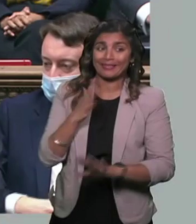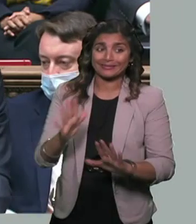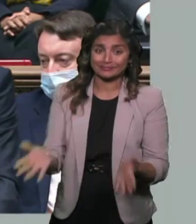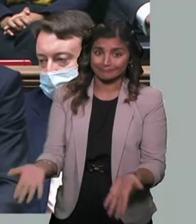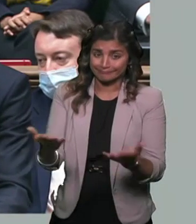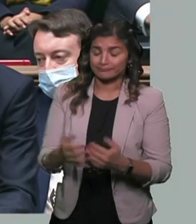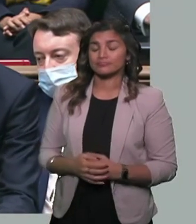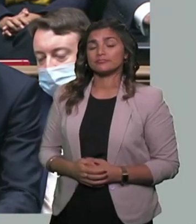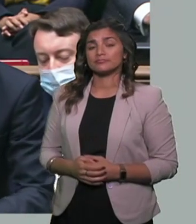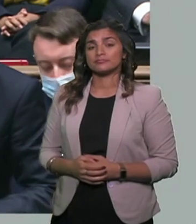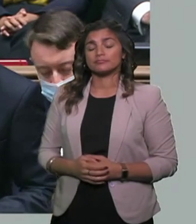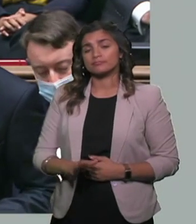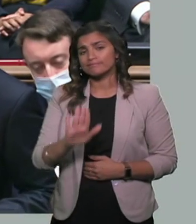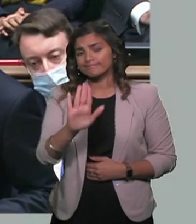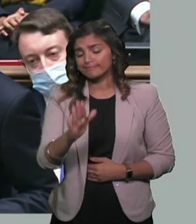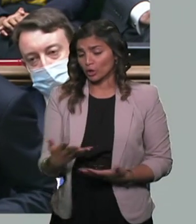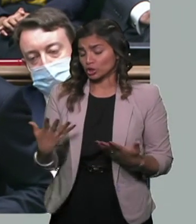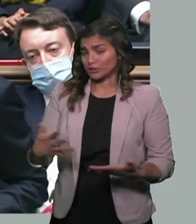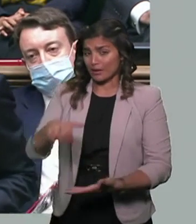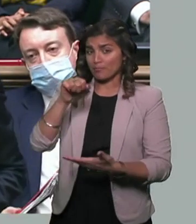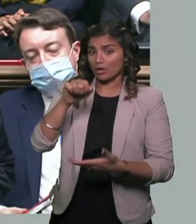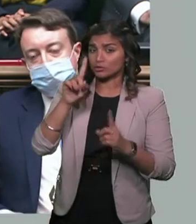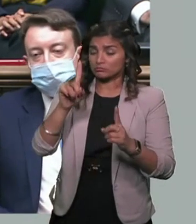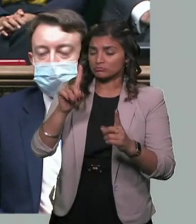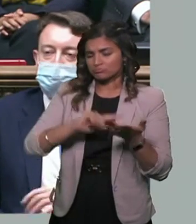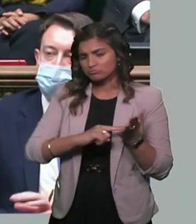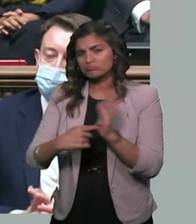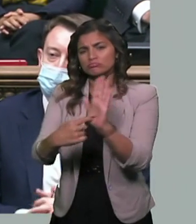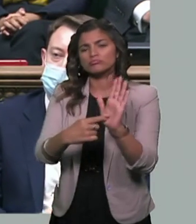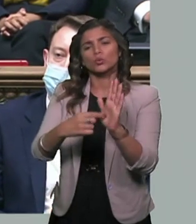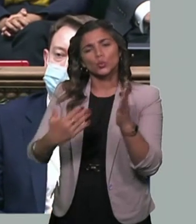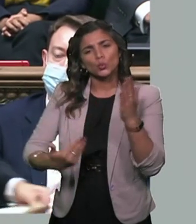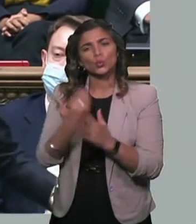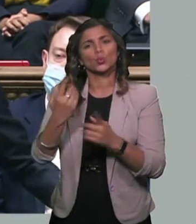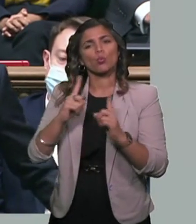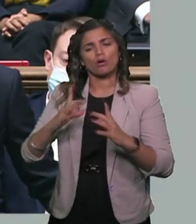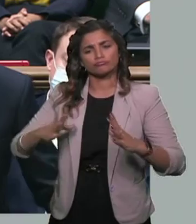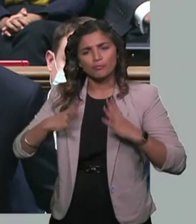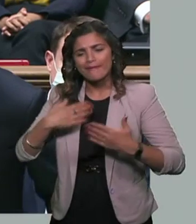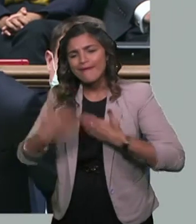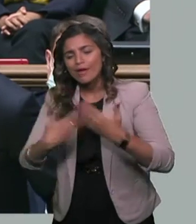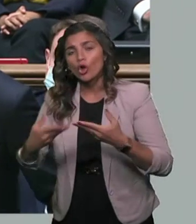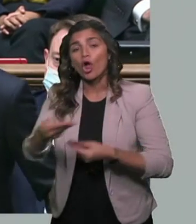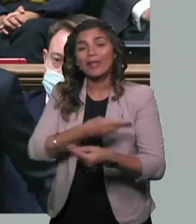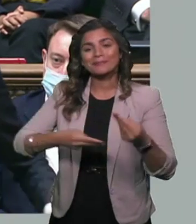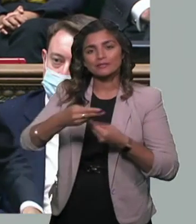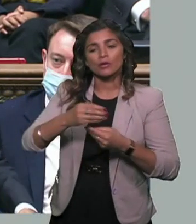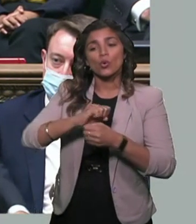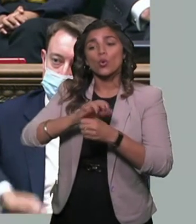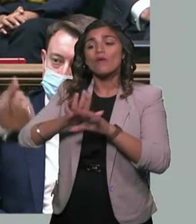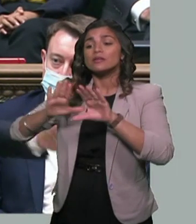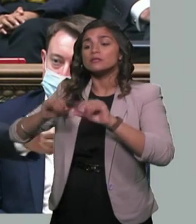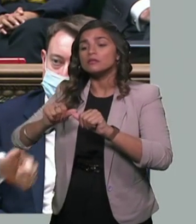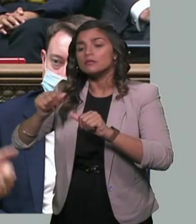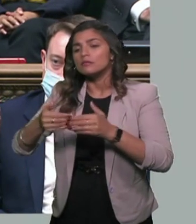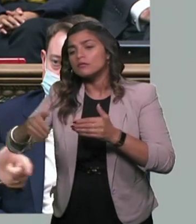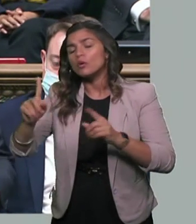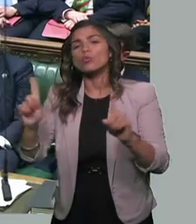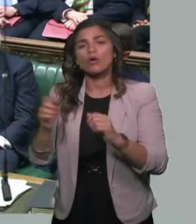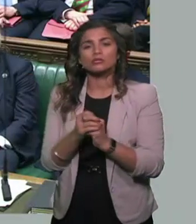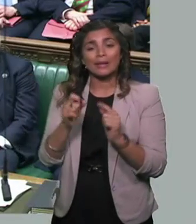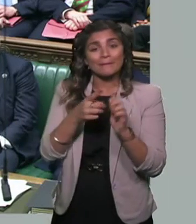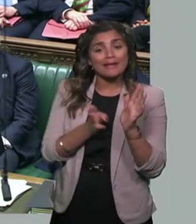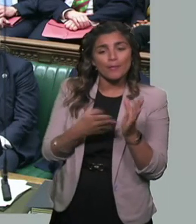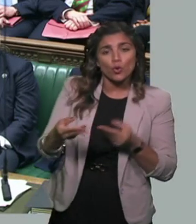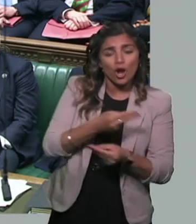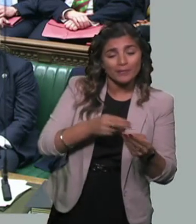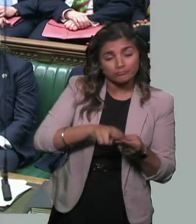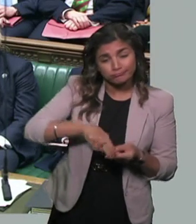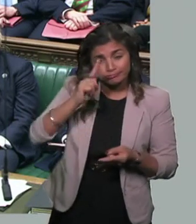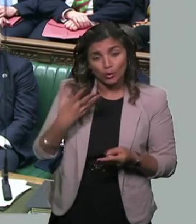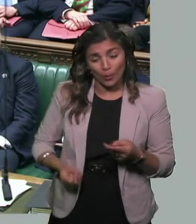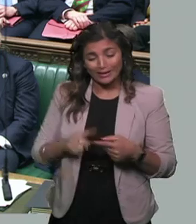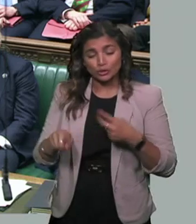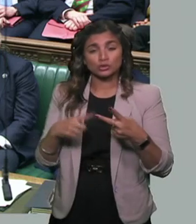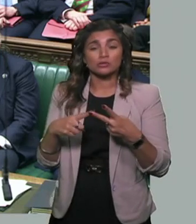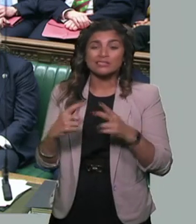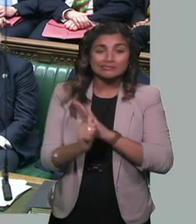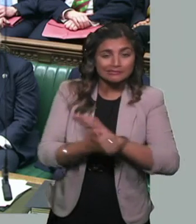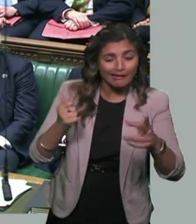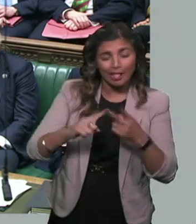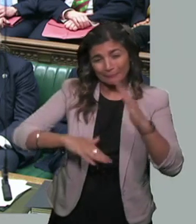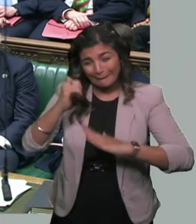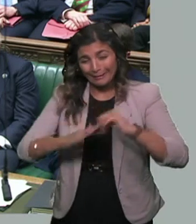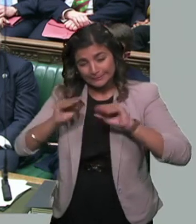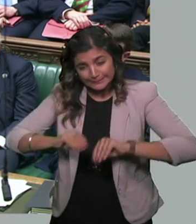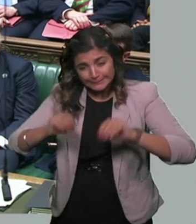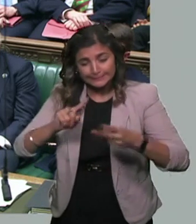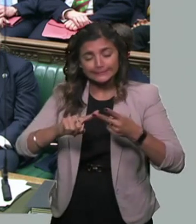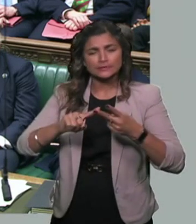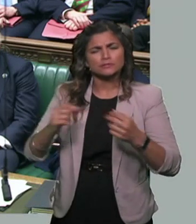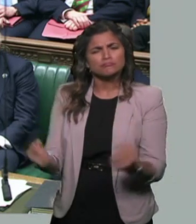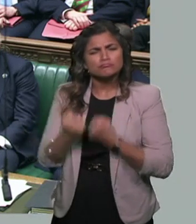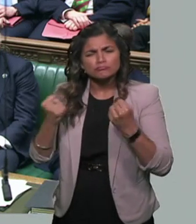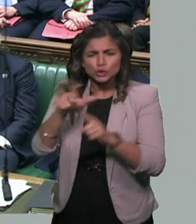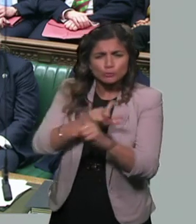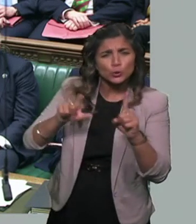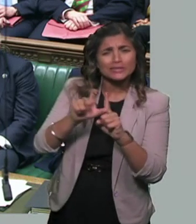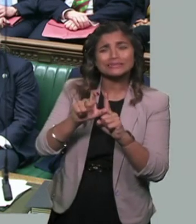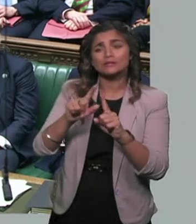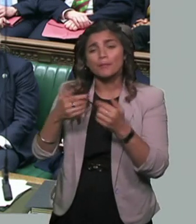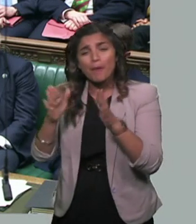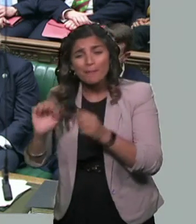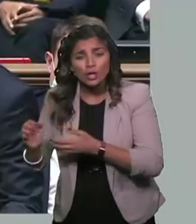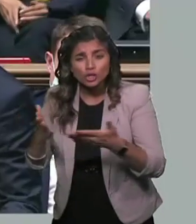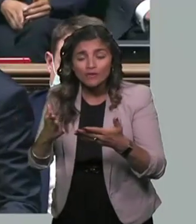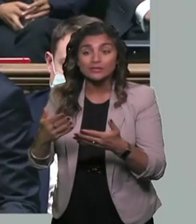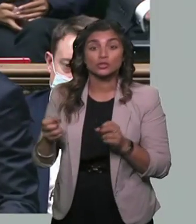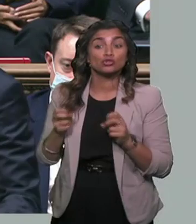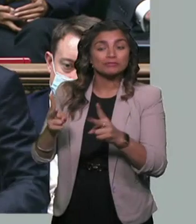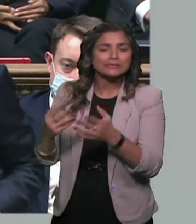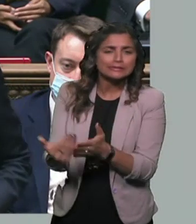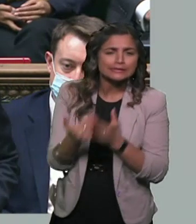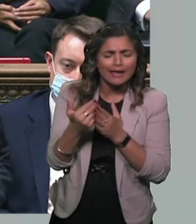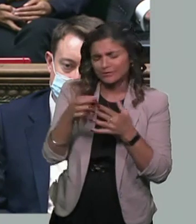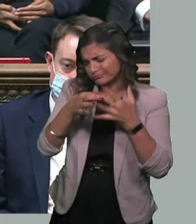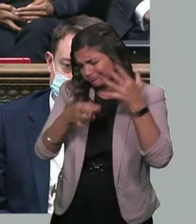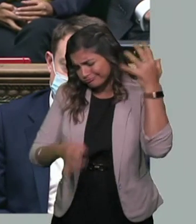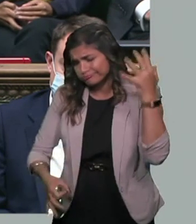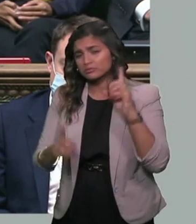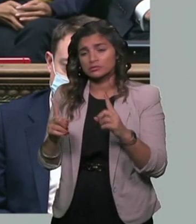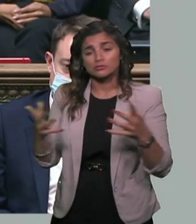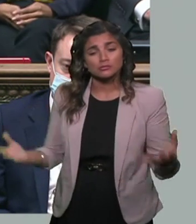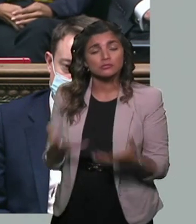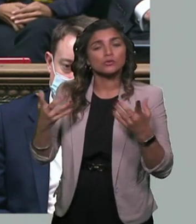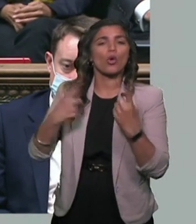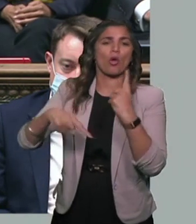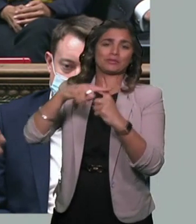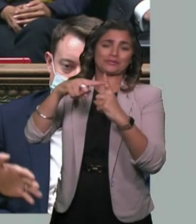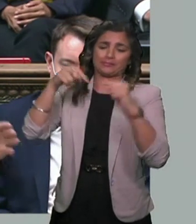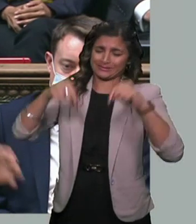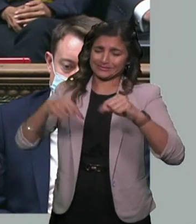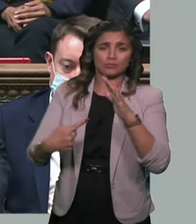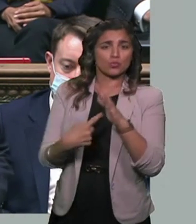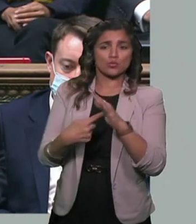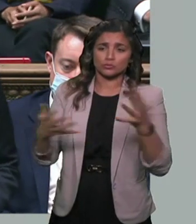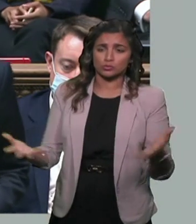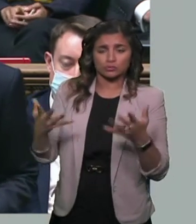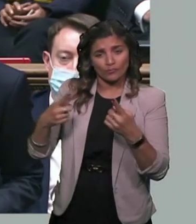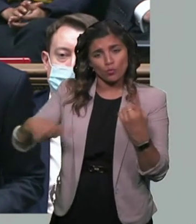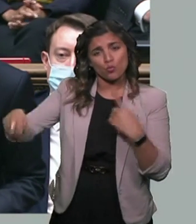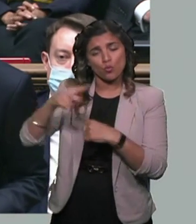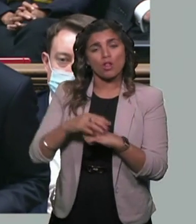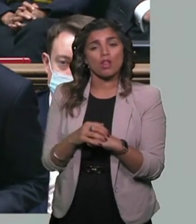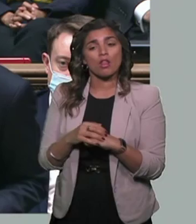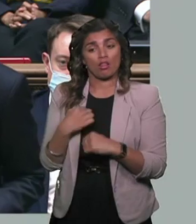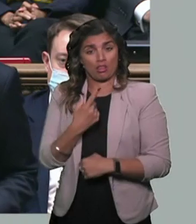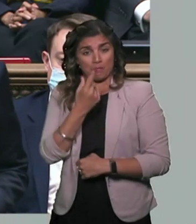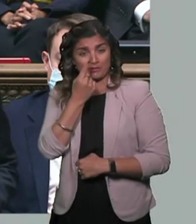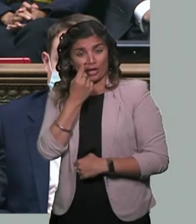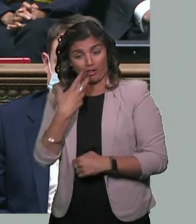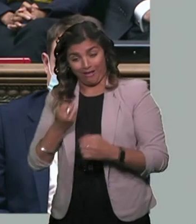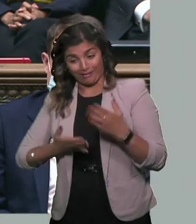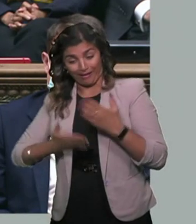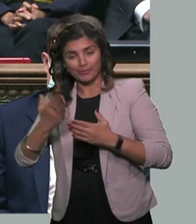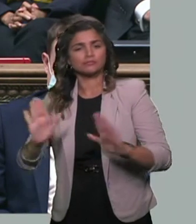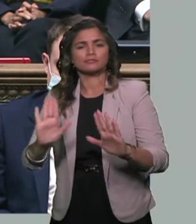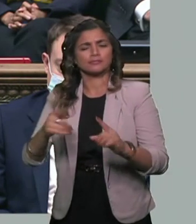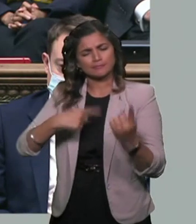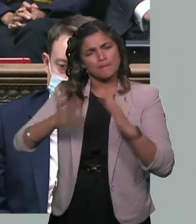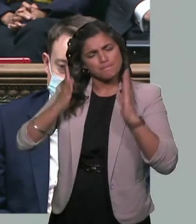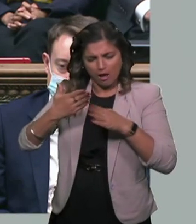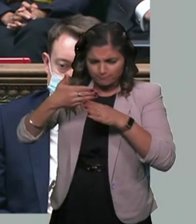But today’s Budget does begin the work of preparing for a new economy post covid: the Prime Minister’s economy of higher wages, higher skills and rising productivity, and of strong public services, vibrant communities and safer streets—an economy fit for a new age of optimism, where the only limit to our potential is the effort we are prepared to